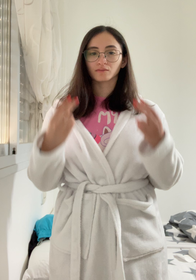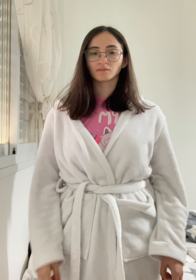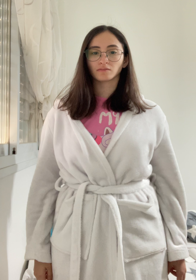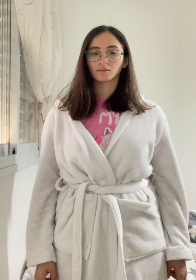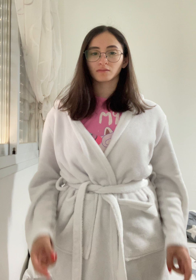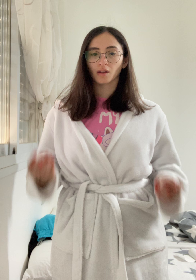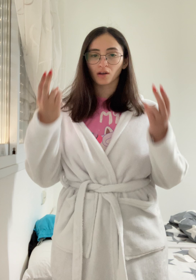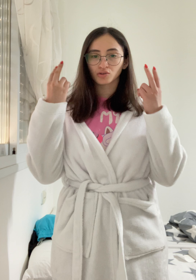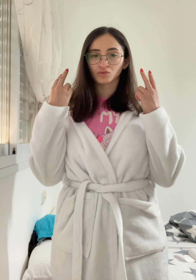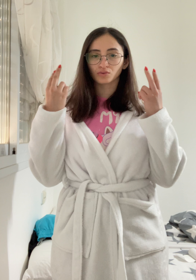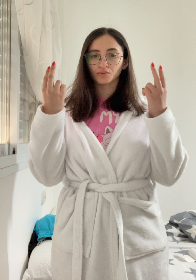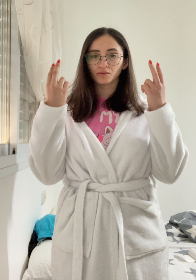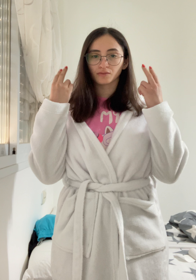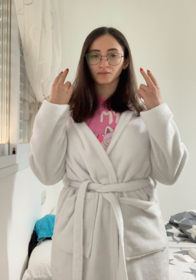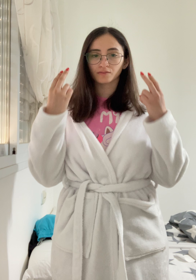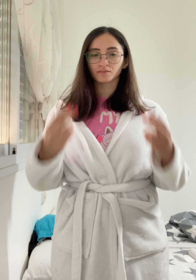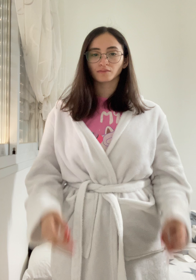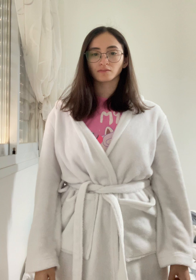חשוב